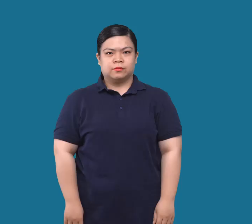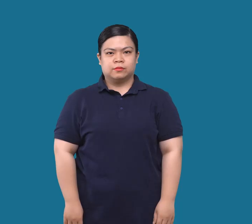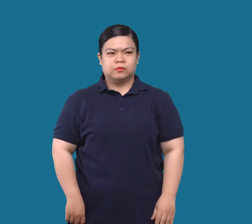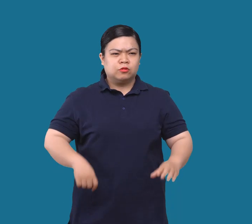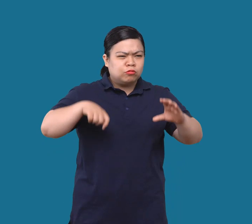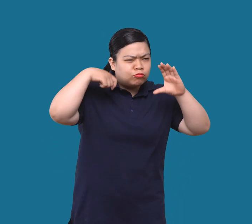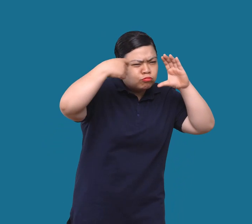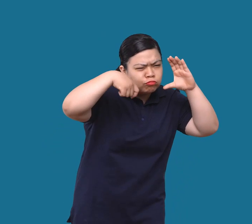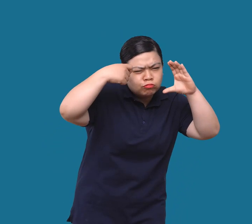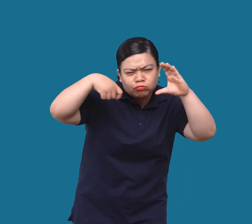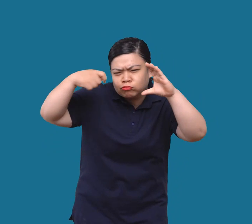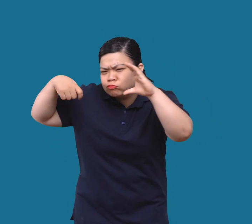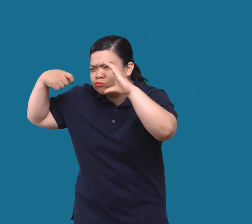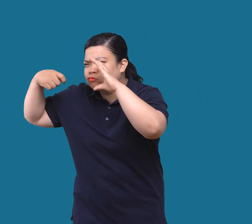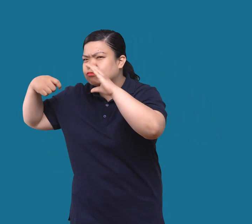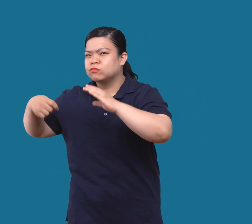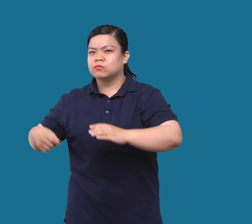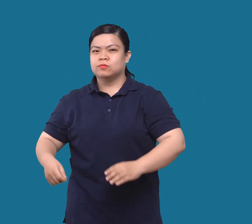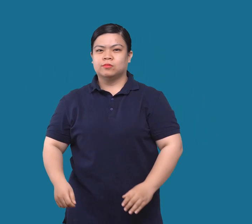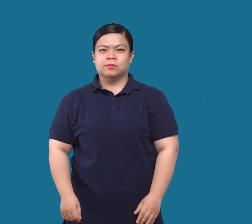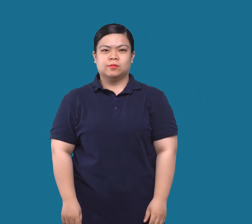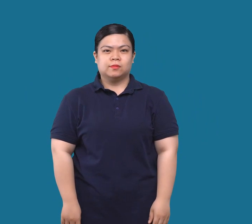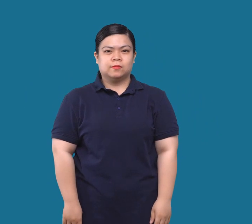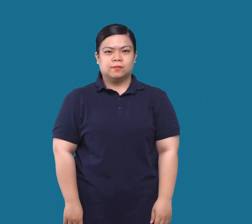quay phim